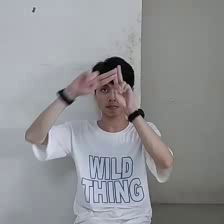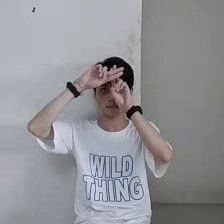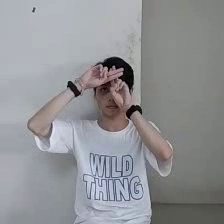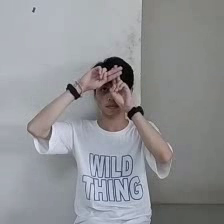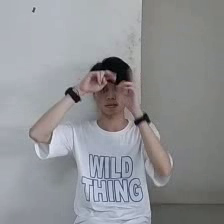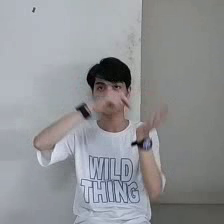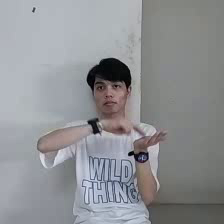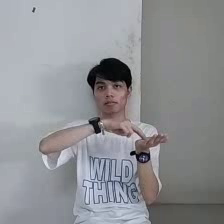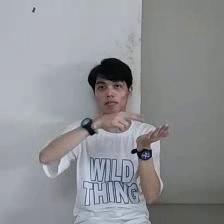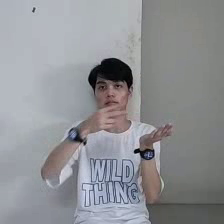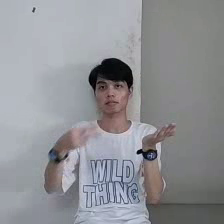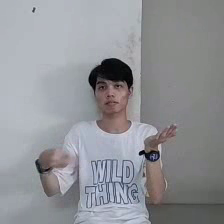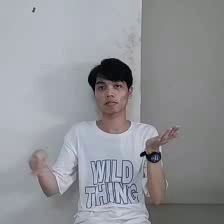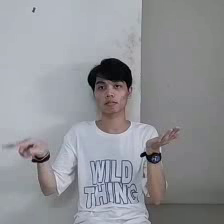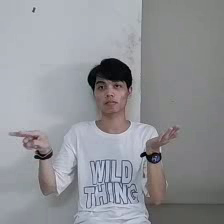Xuất viện